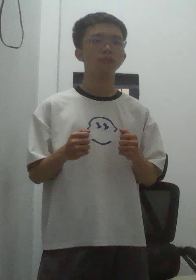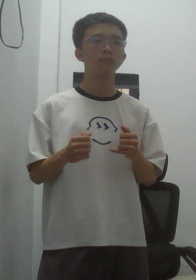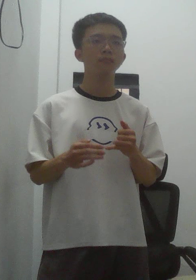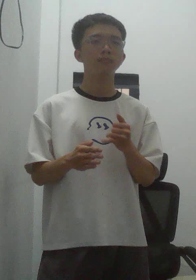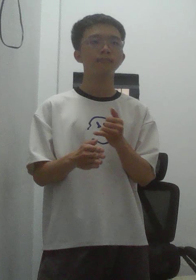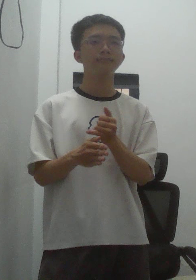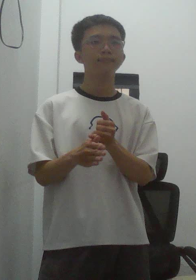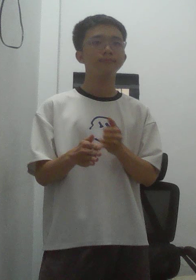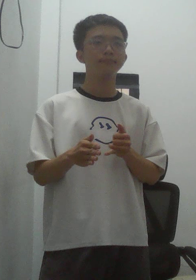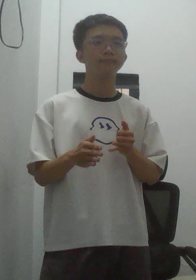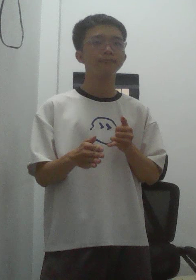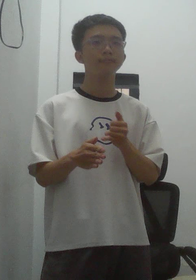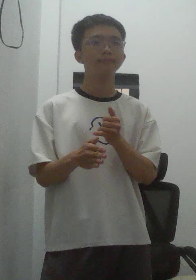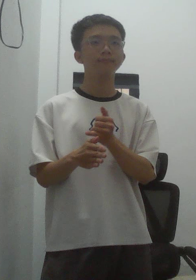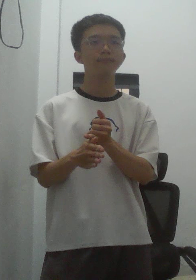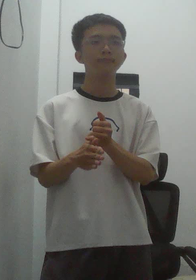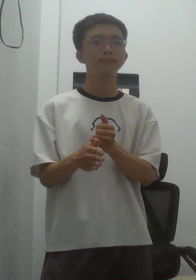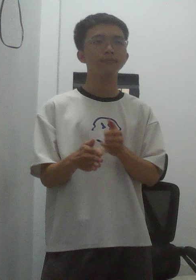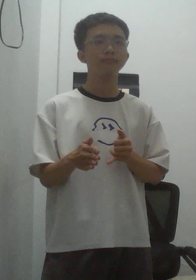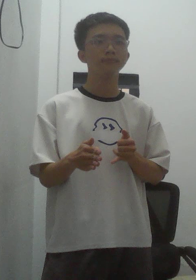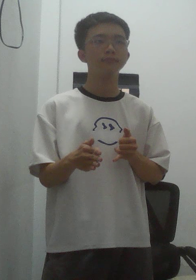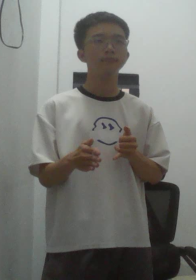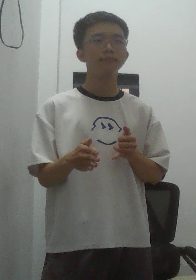cuoi thang